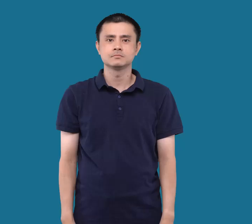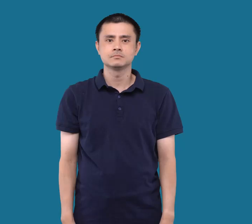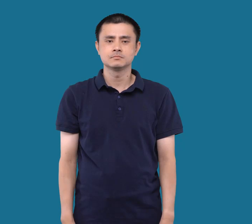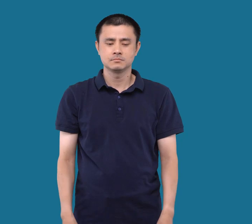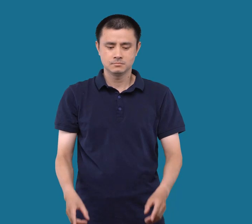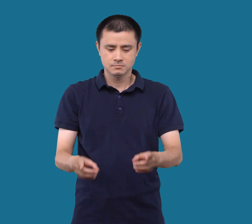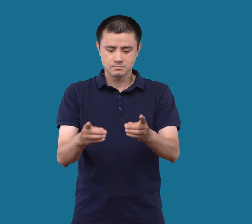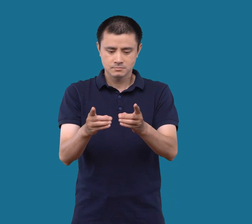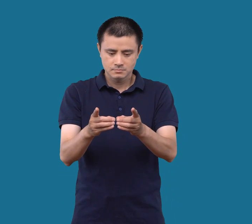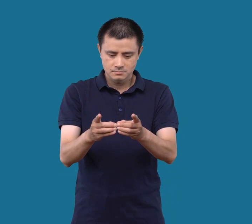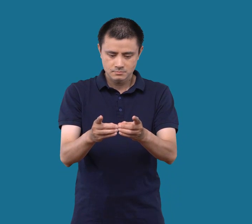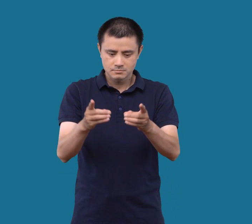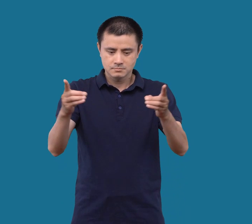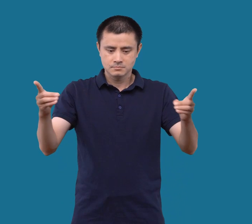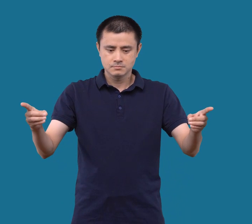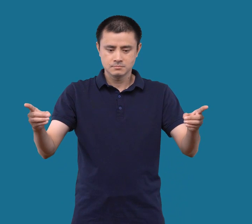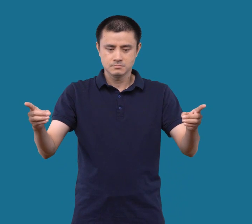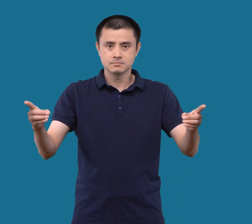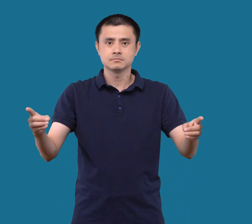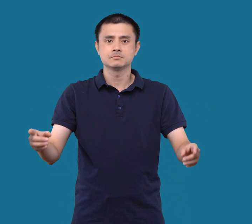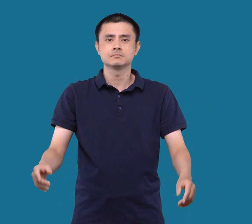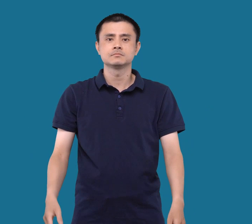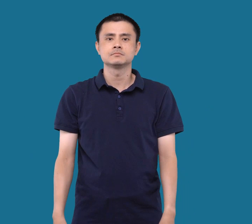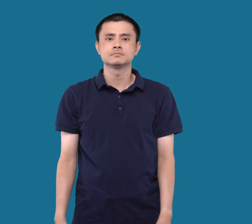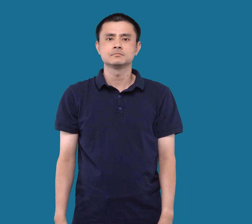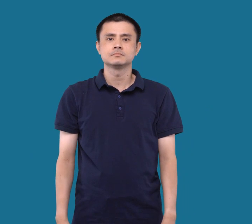chiều dài